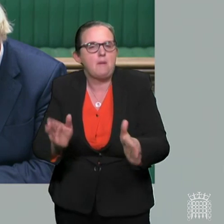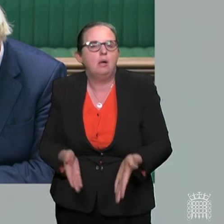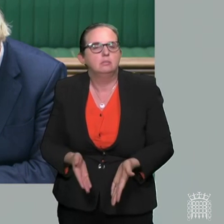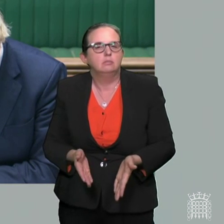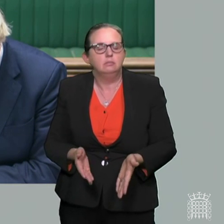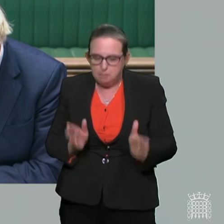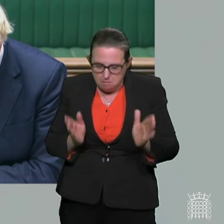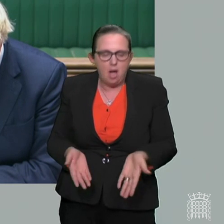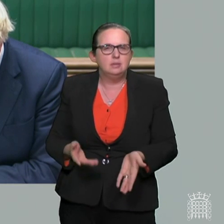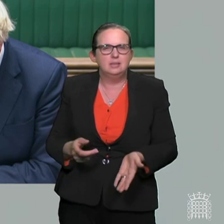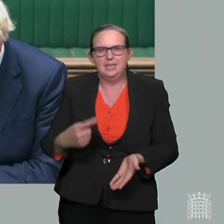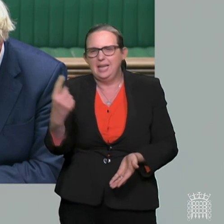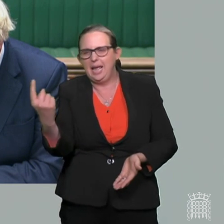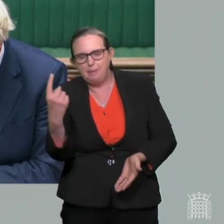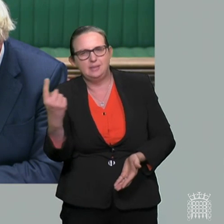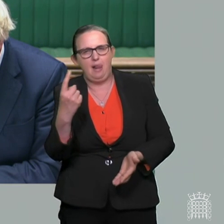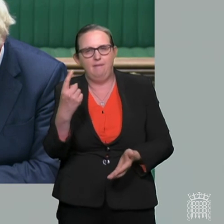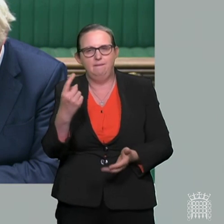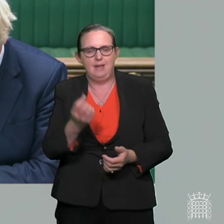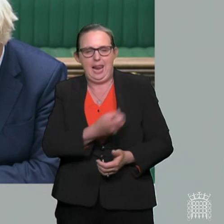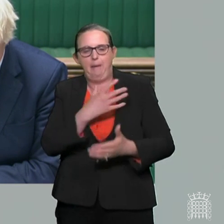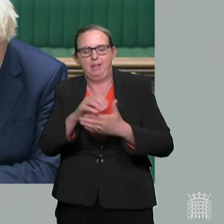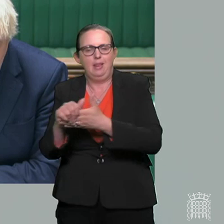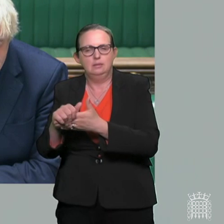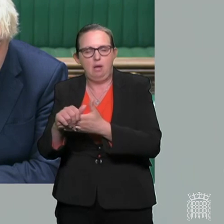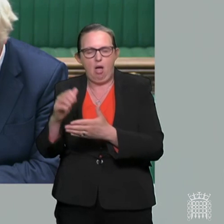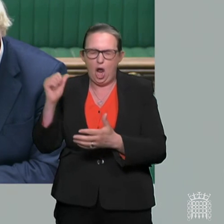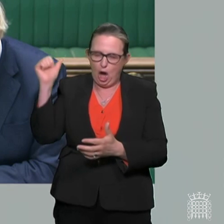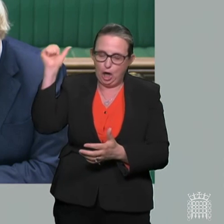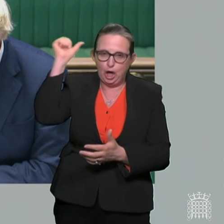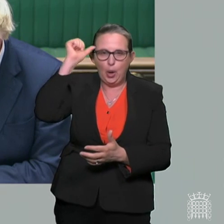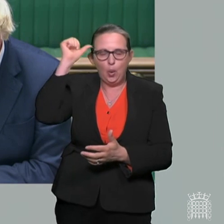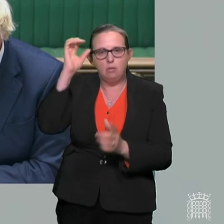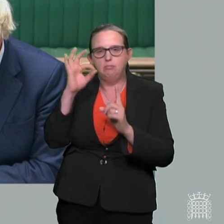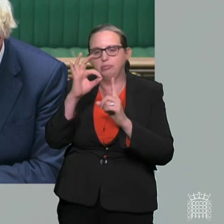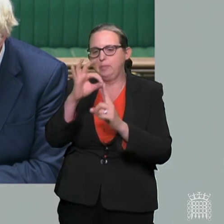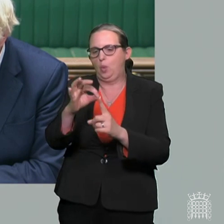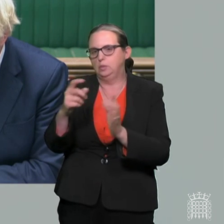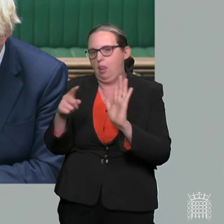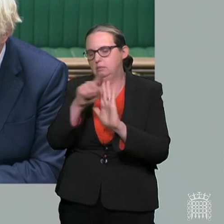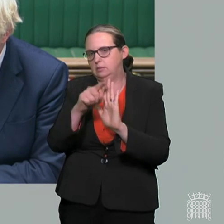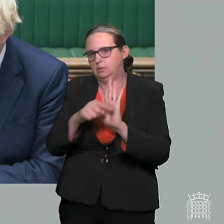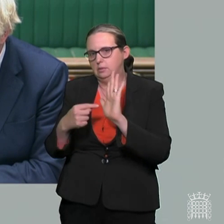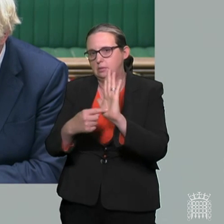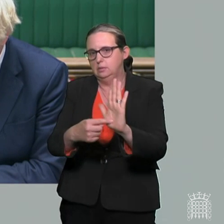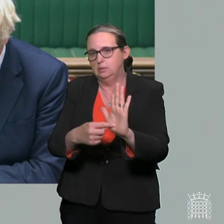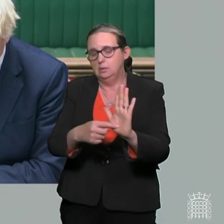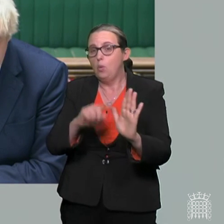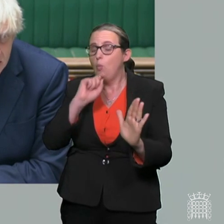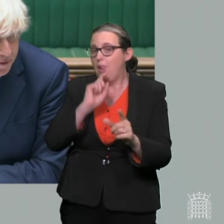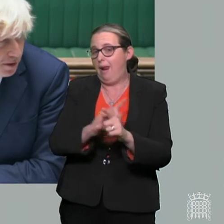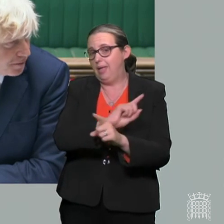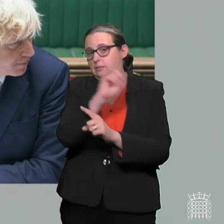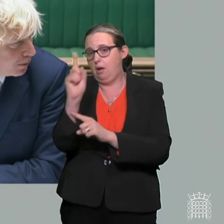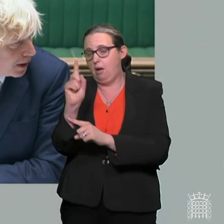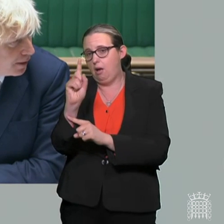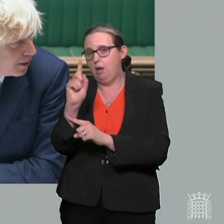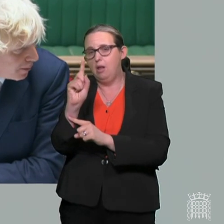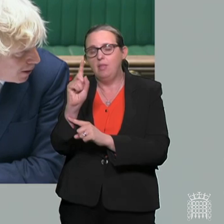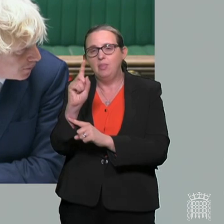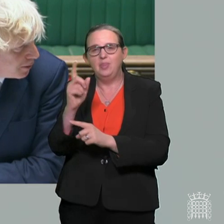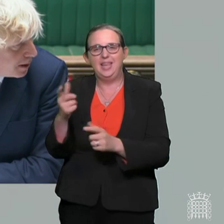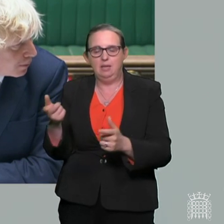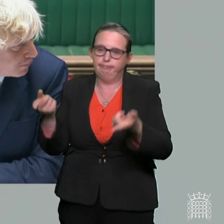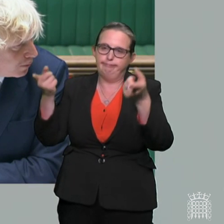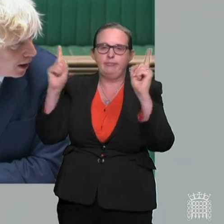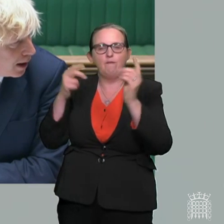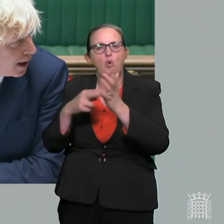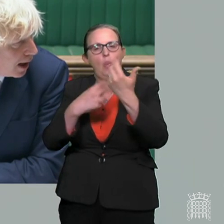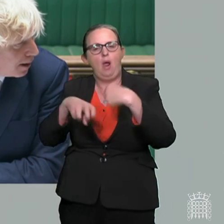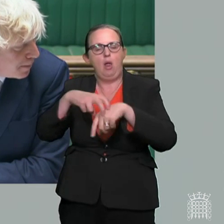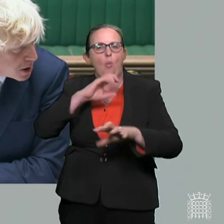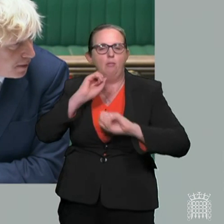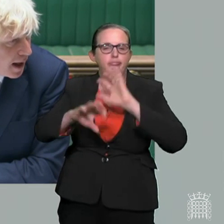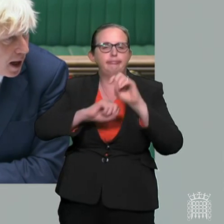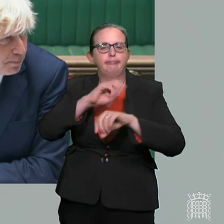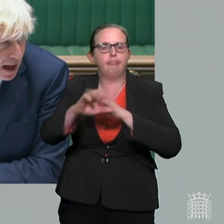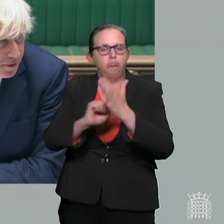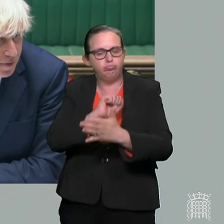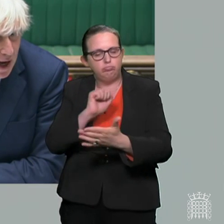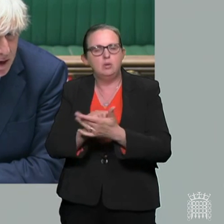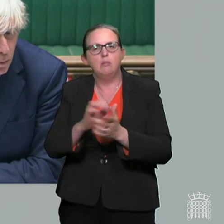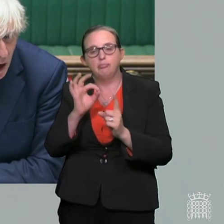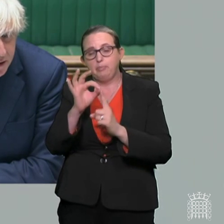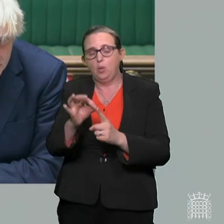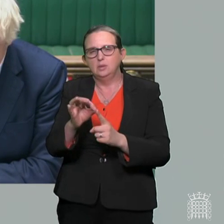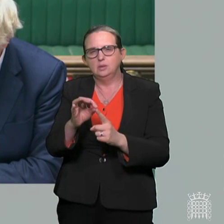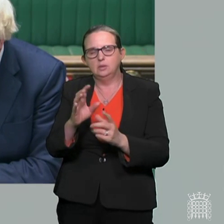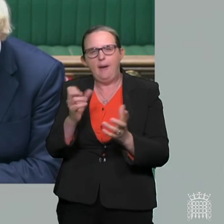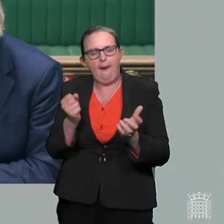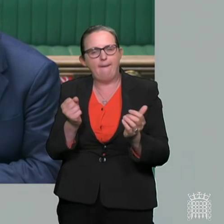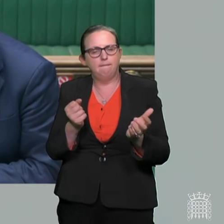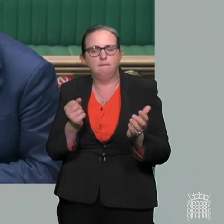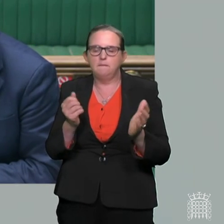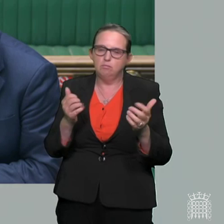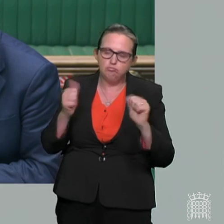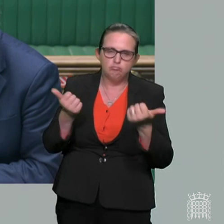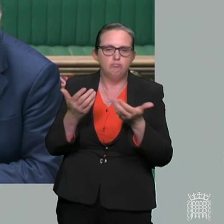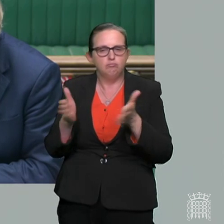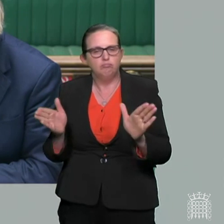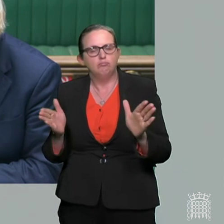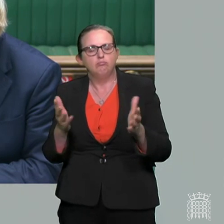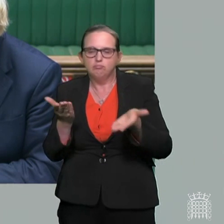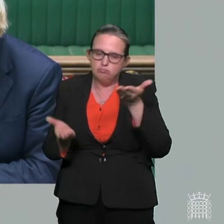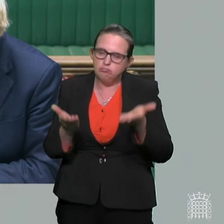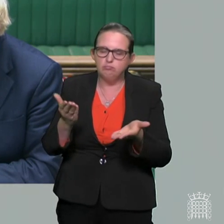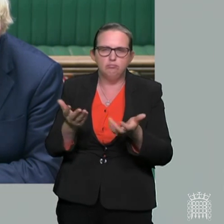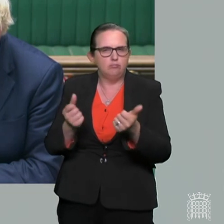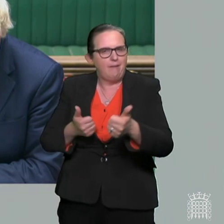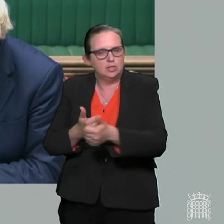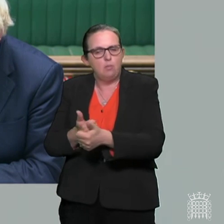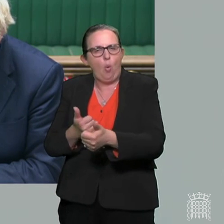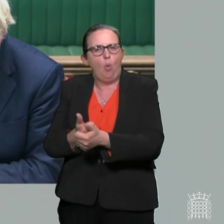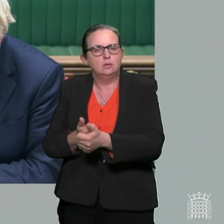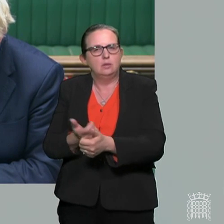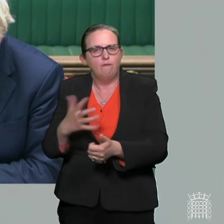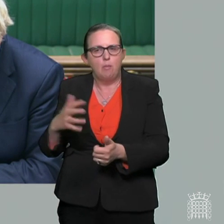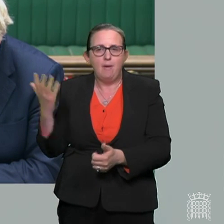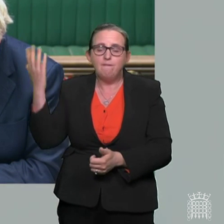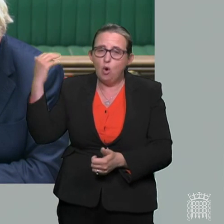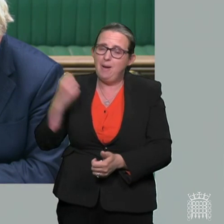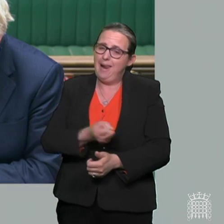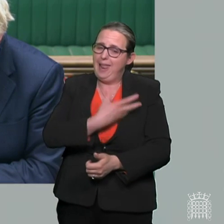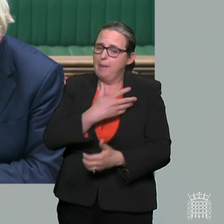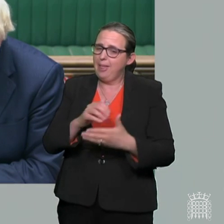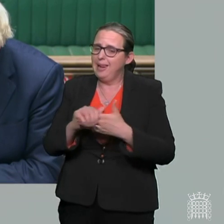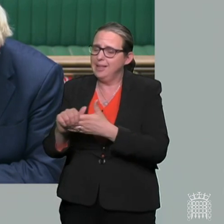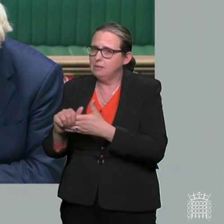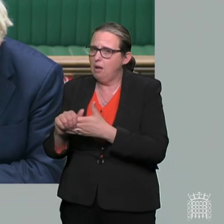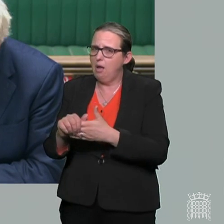The right honourable and learned Gentleman will know that the proposals that are being introduced—the House will hear about them in more detail later from my right honourable Friend the Secretary of State for Northern Ireland—are measured, balanced and have a wide degree of support, if I may say so, from former Labour Prime Ministers and former Labour leaders who